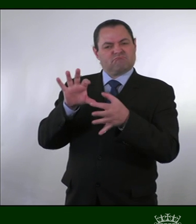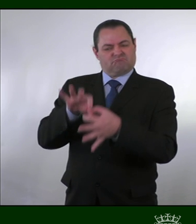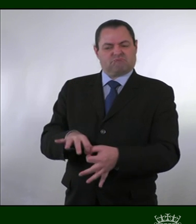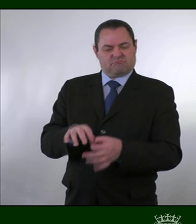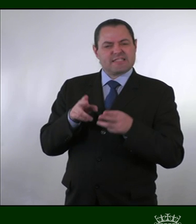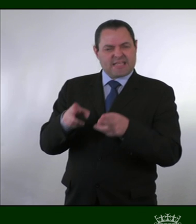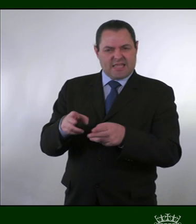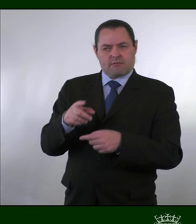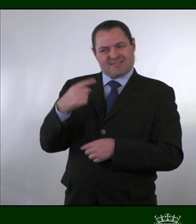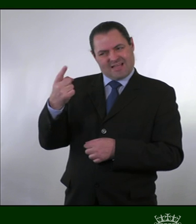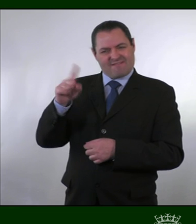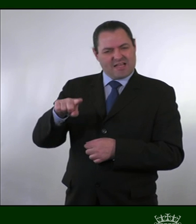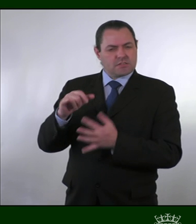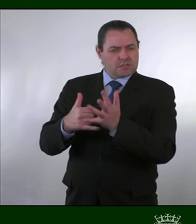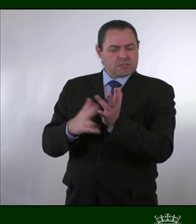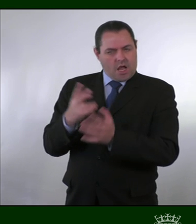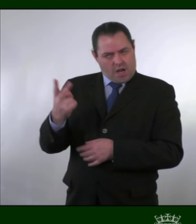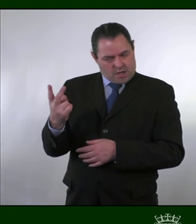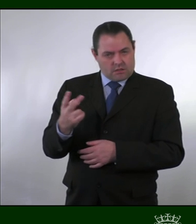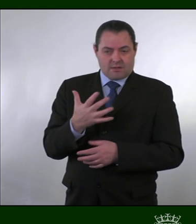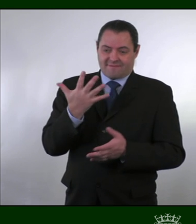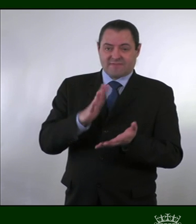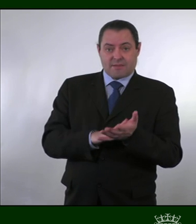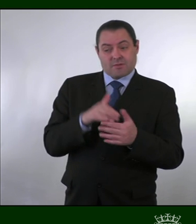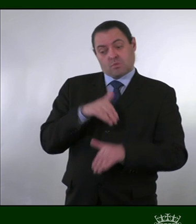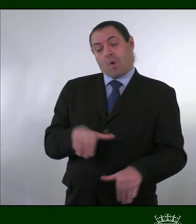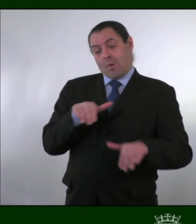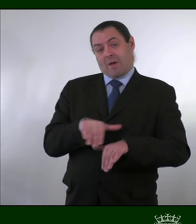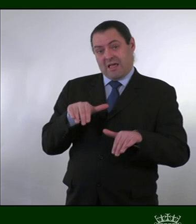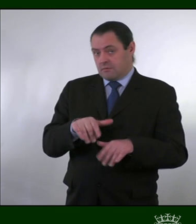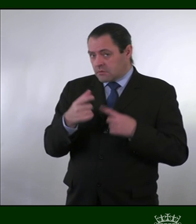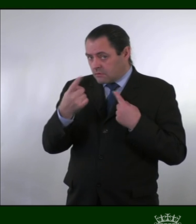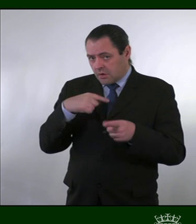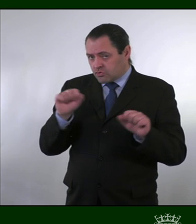Fifteen months on, she is still waiting for a decision on her application.